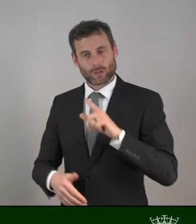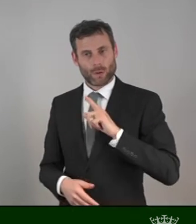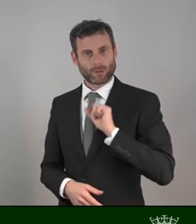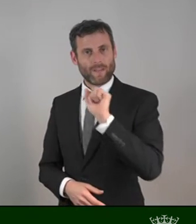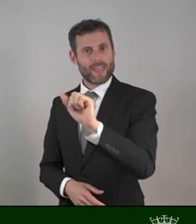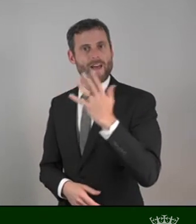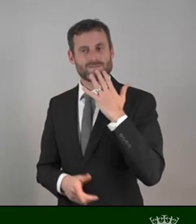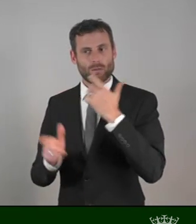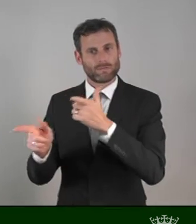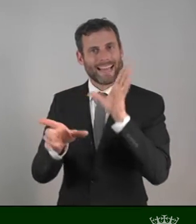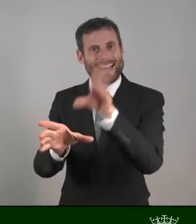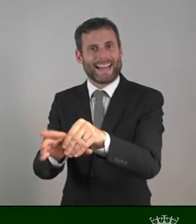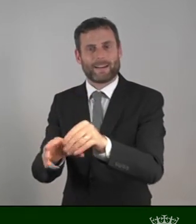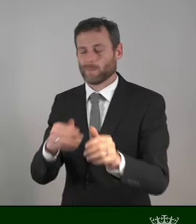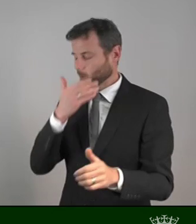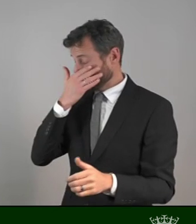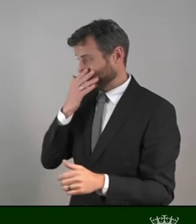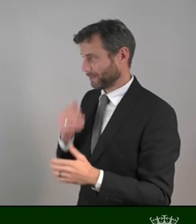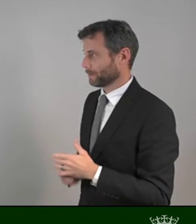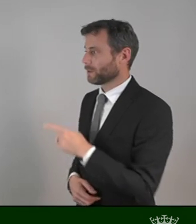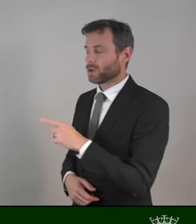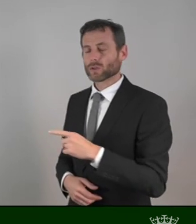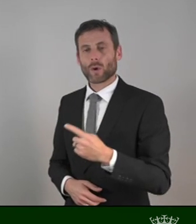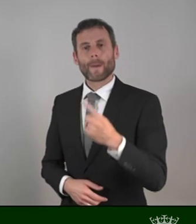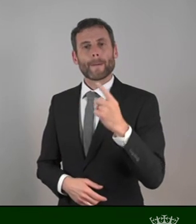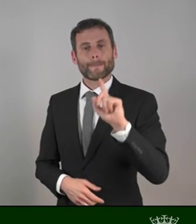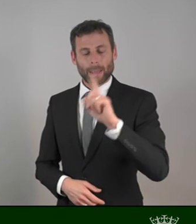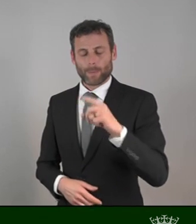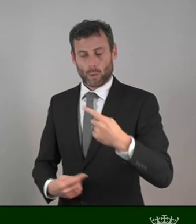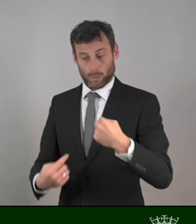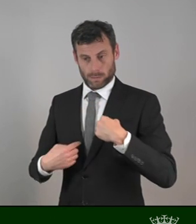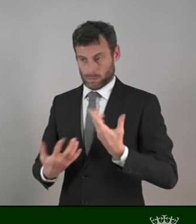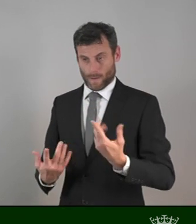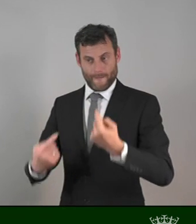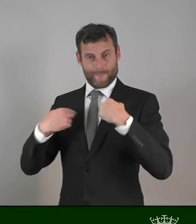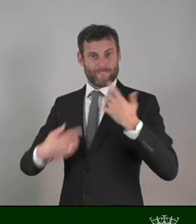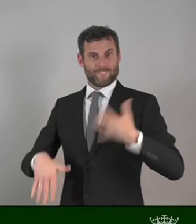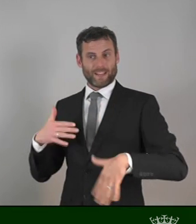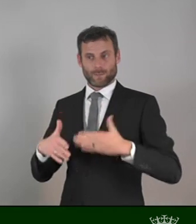We obviously have every sympathy for innocent victims of violence in Northern Ireland.